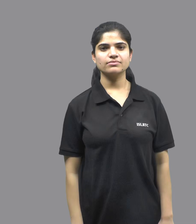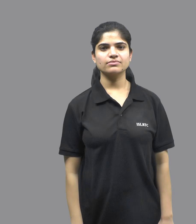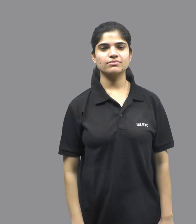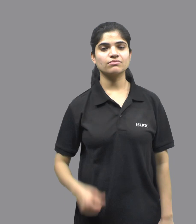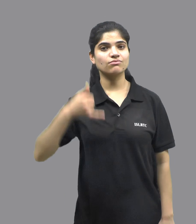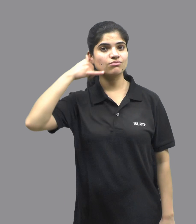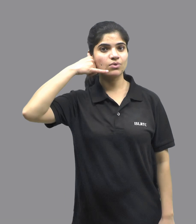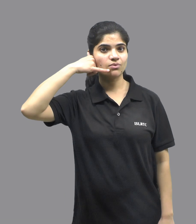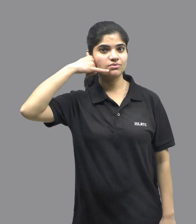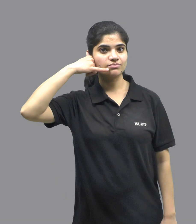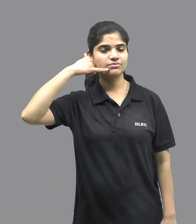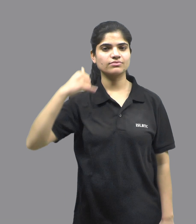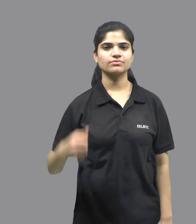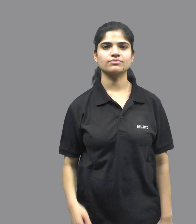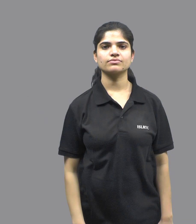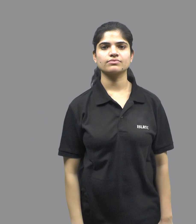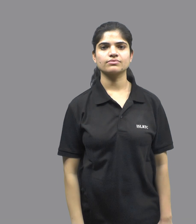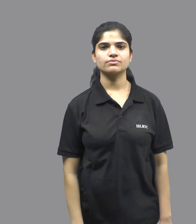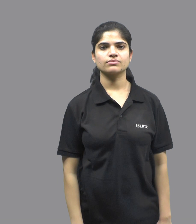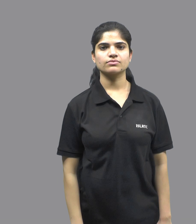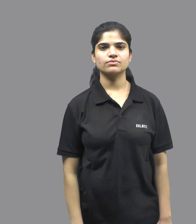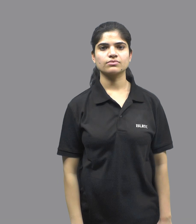Cell Mobile